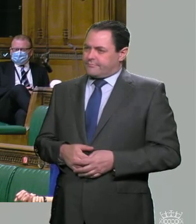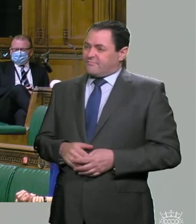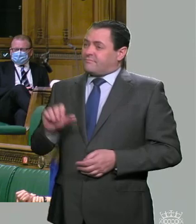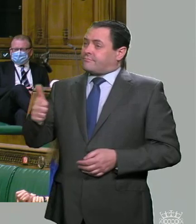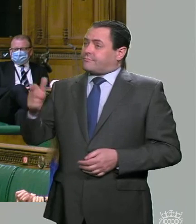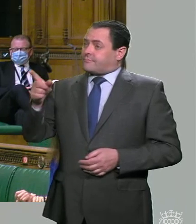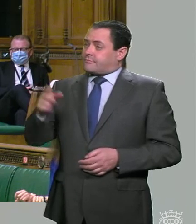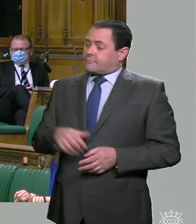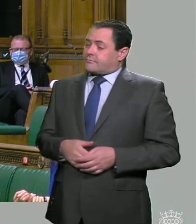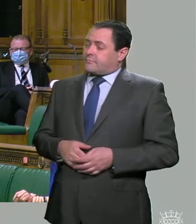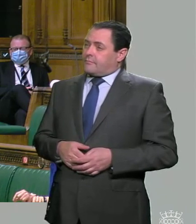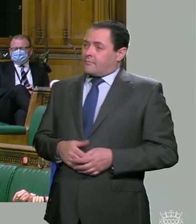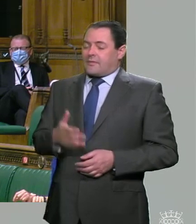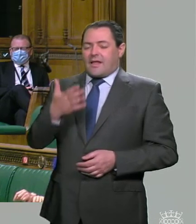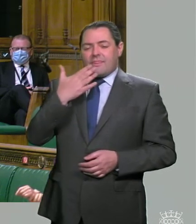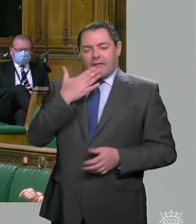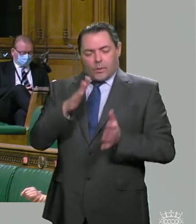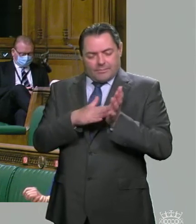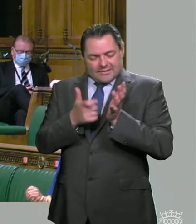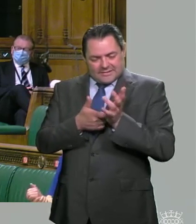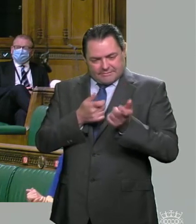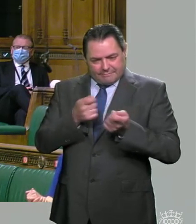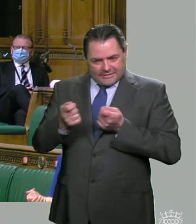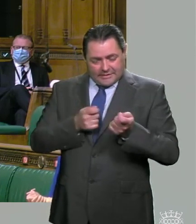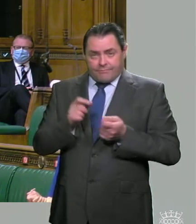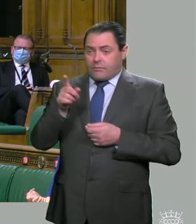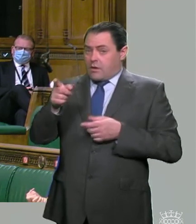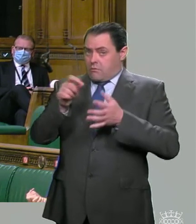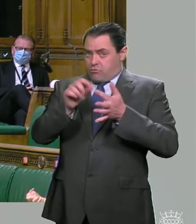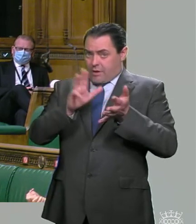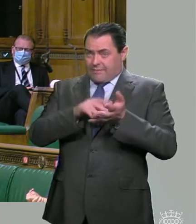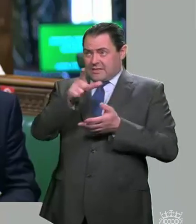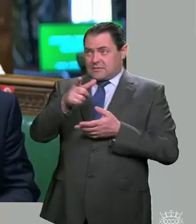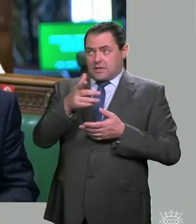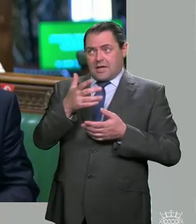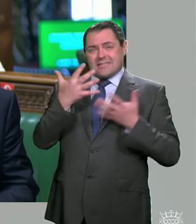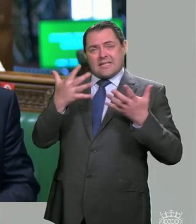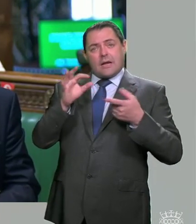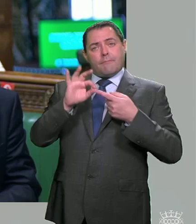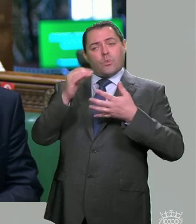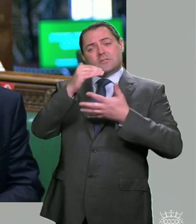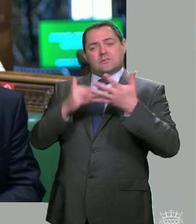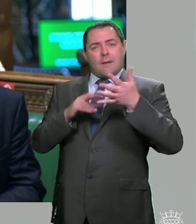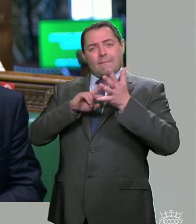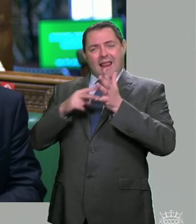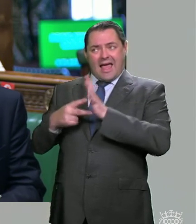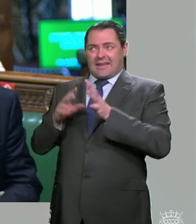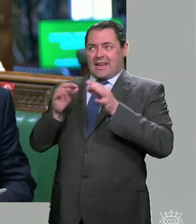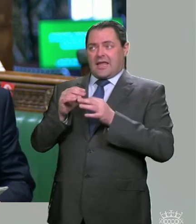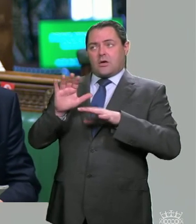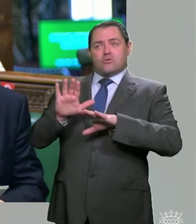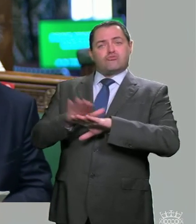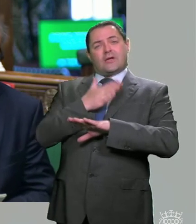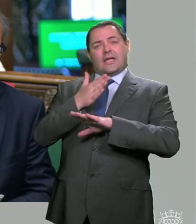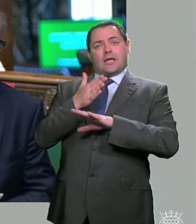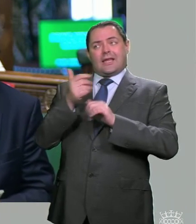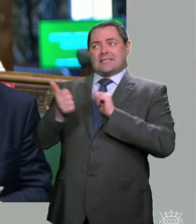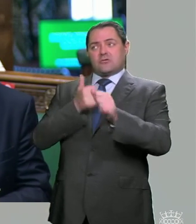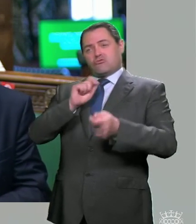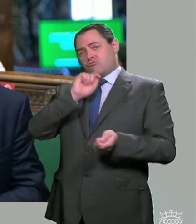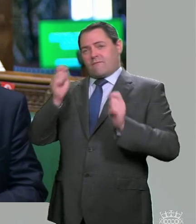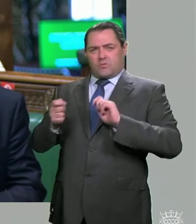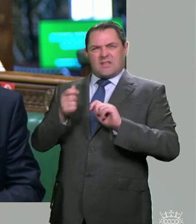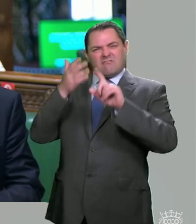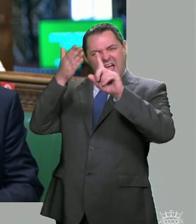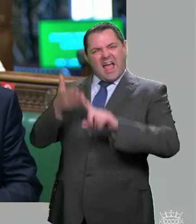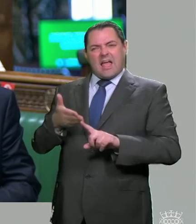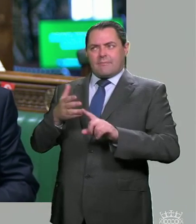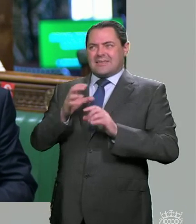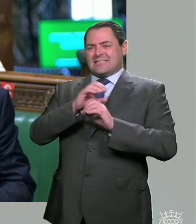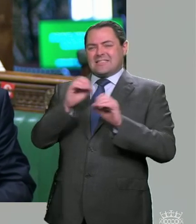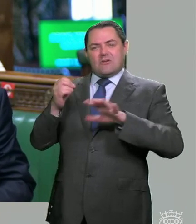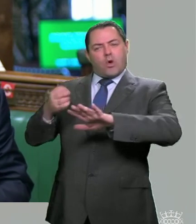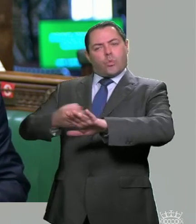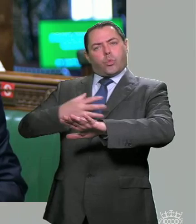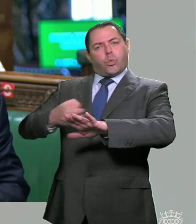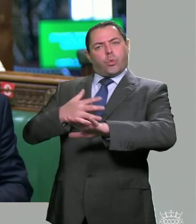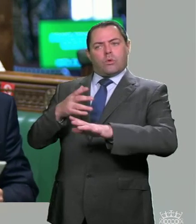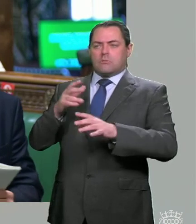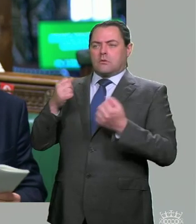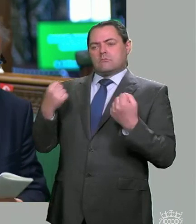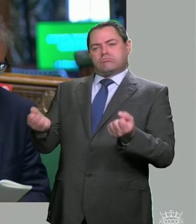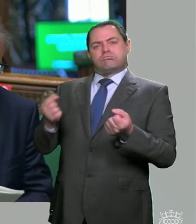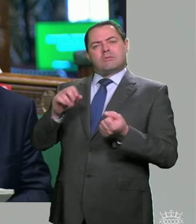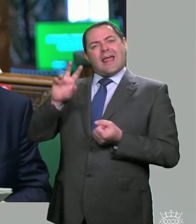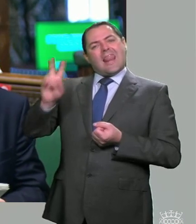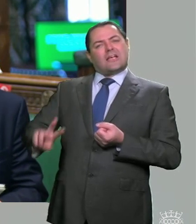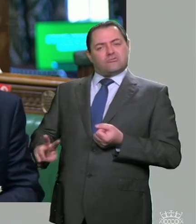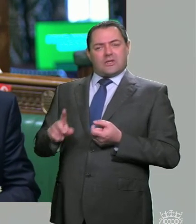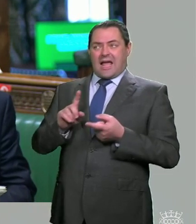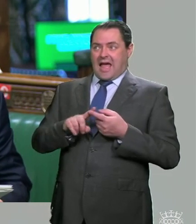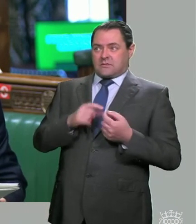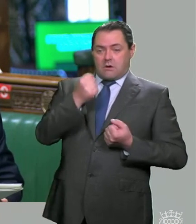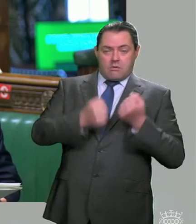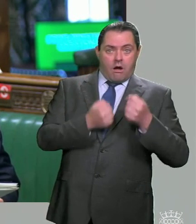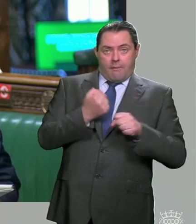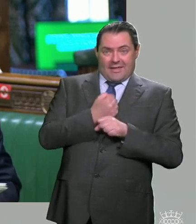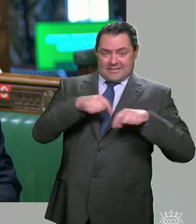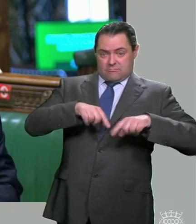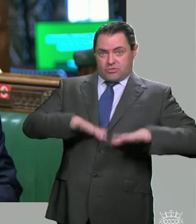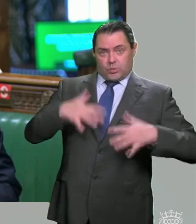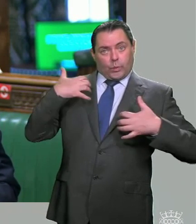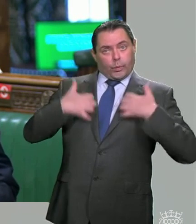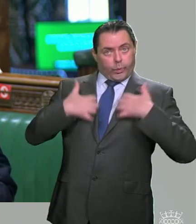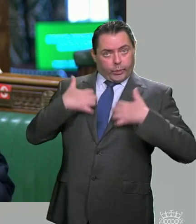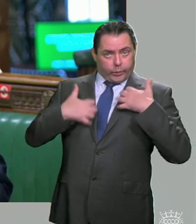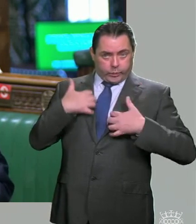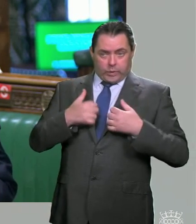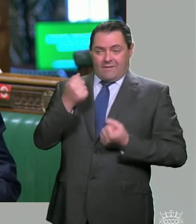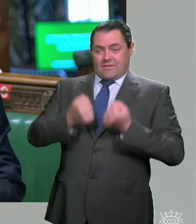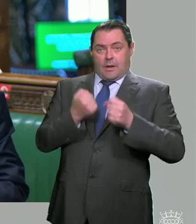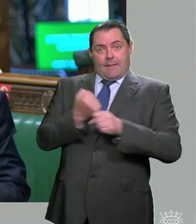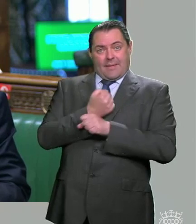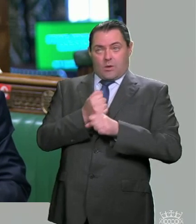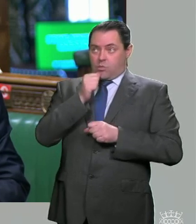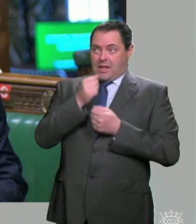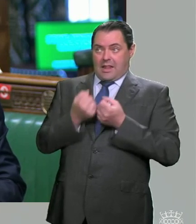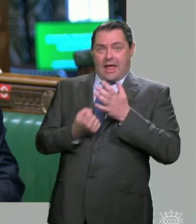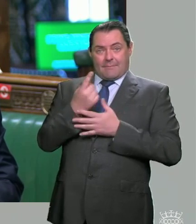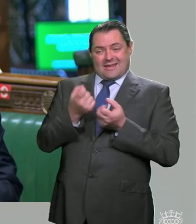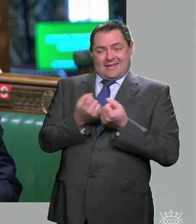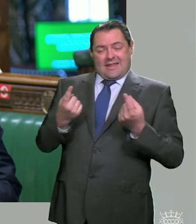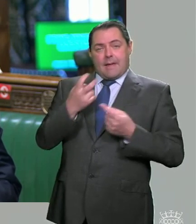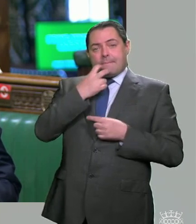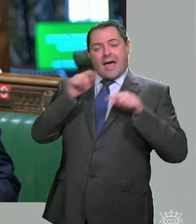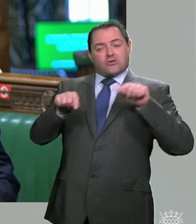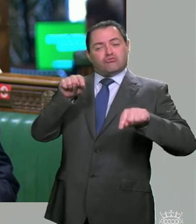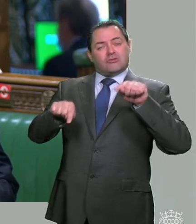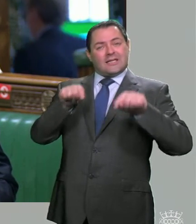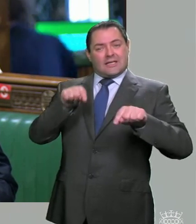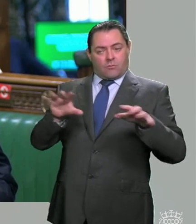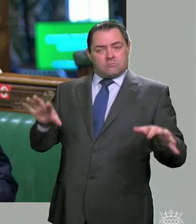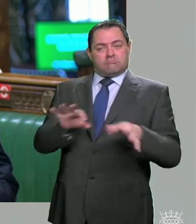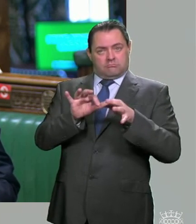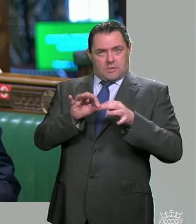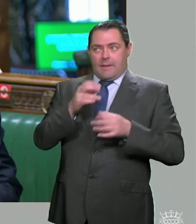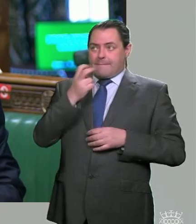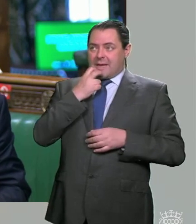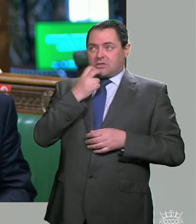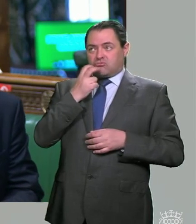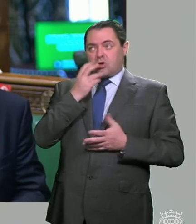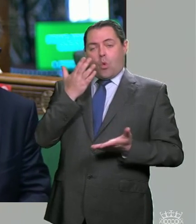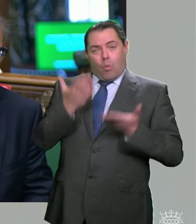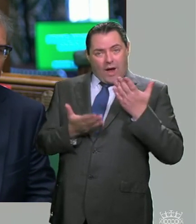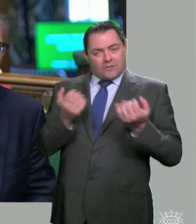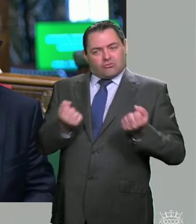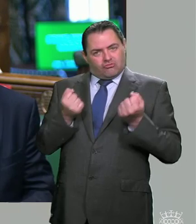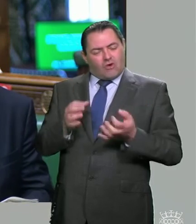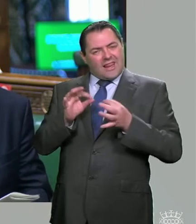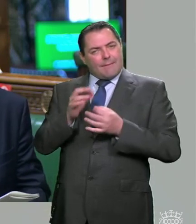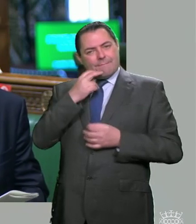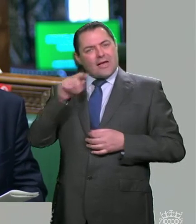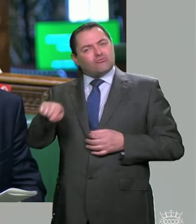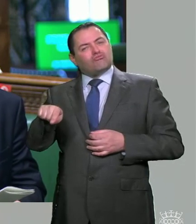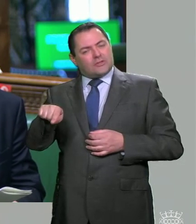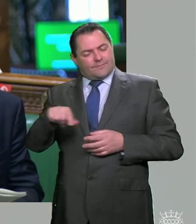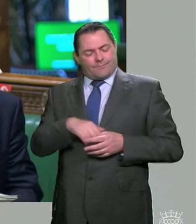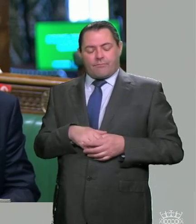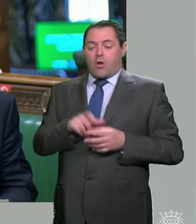MarkPawsey The Prime Minister’s groundbreaking 10-point plan for a green industrial revolution has ambitious targets for a switch to zero-emission electric vehicles, and the UK’s automotive manufacturers are ready to deliver, with vehicle manufacture taking place close to where batteries are made, because of the high proportion of an electric vehicle’s cost and weight being made up by the battery.